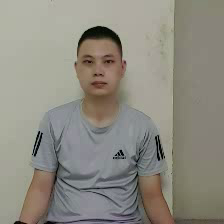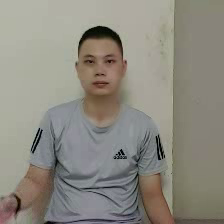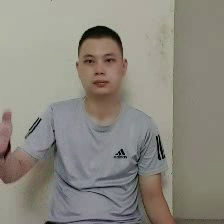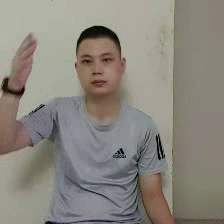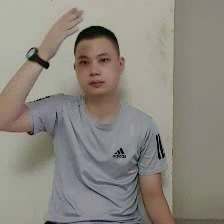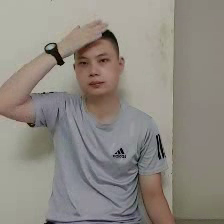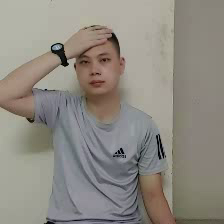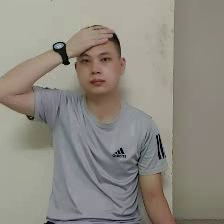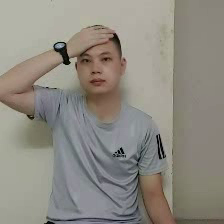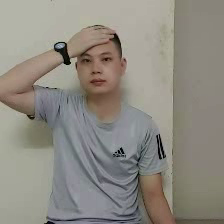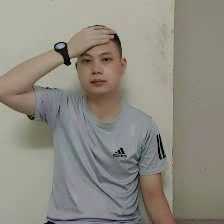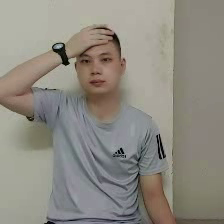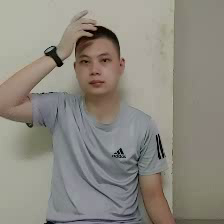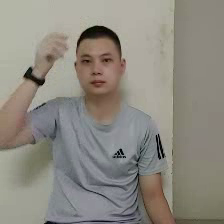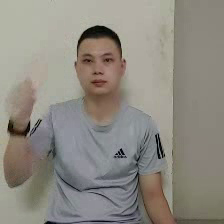Sốt